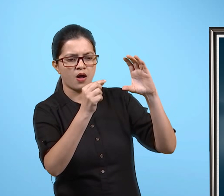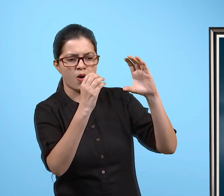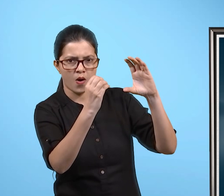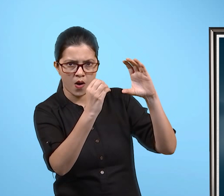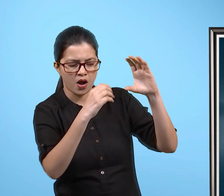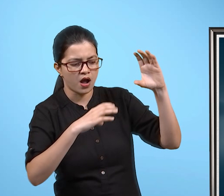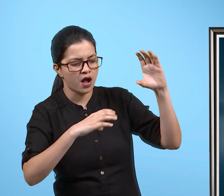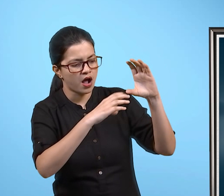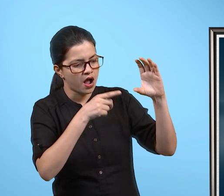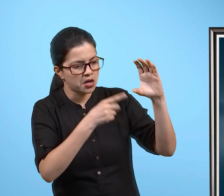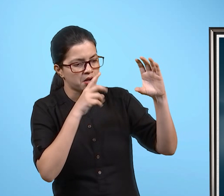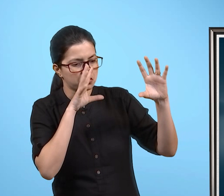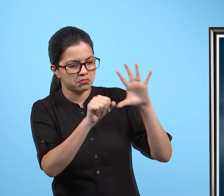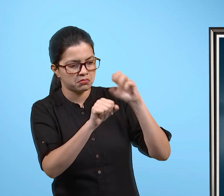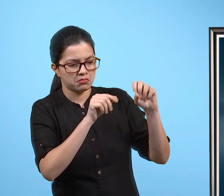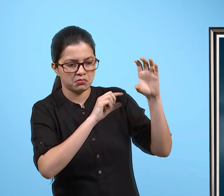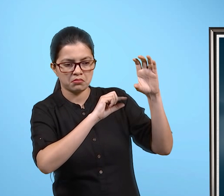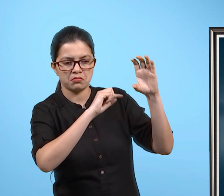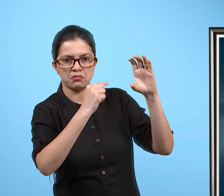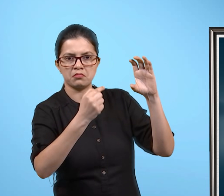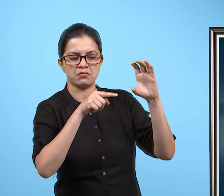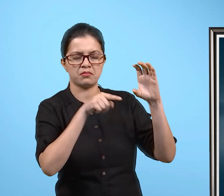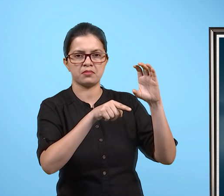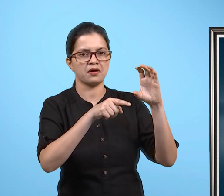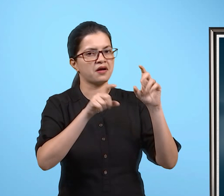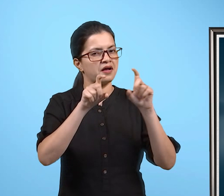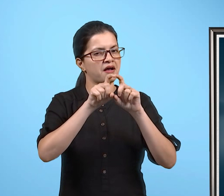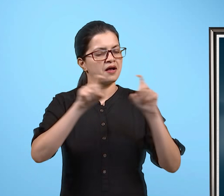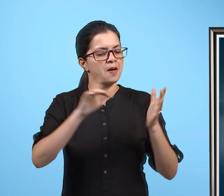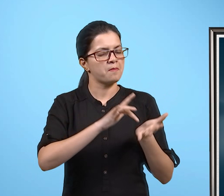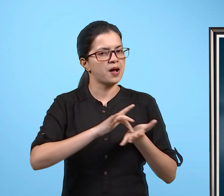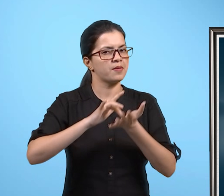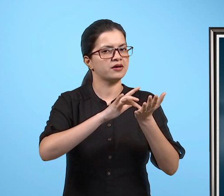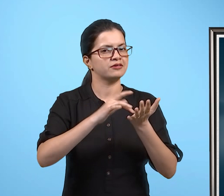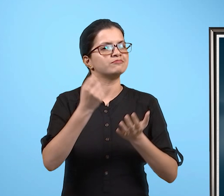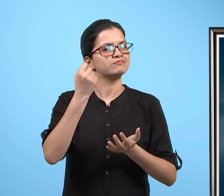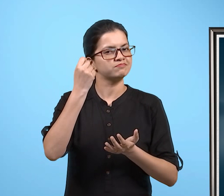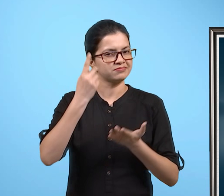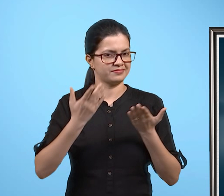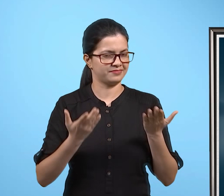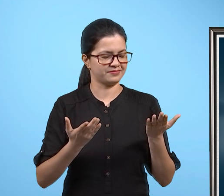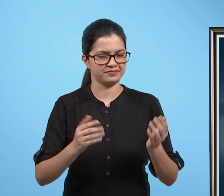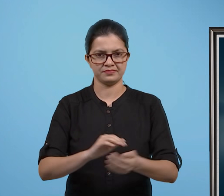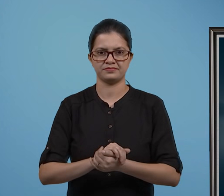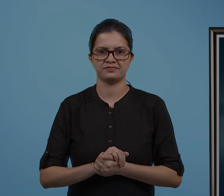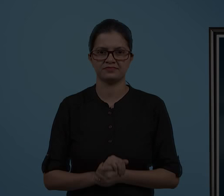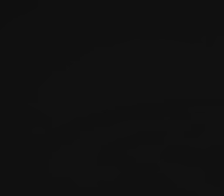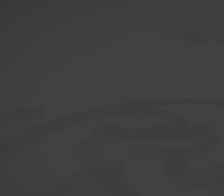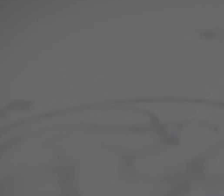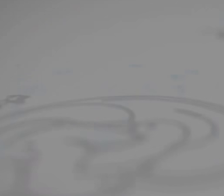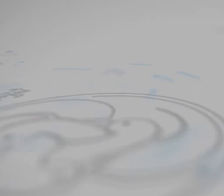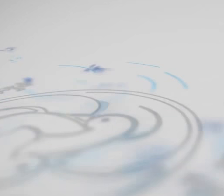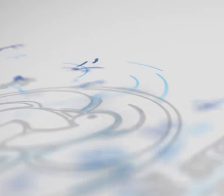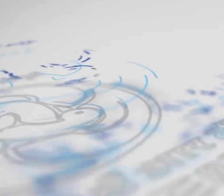places on the earth.